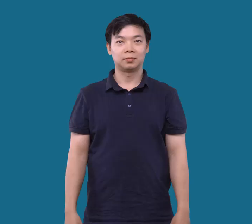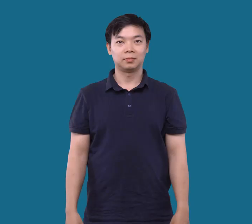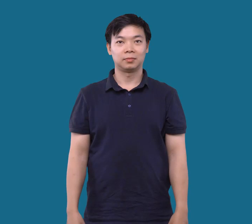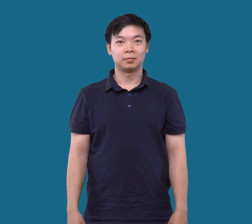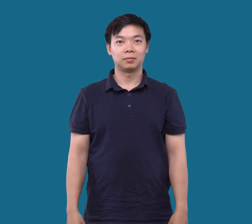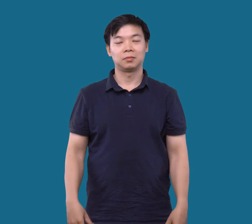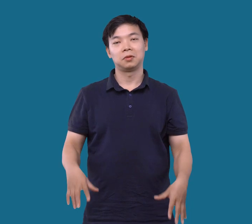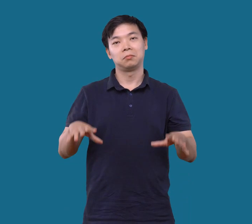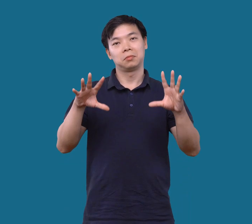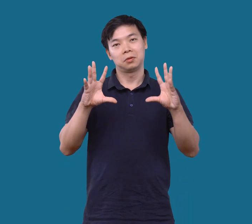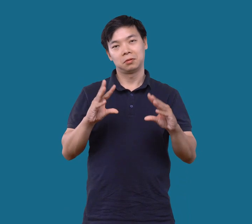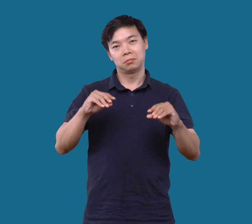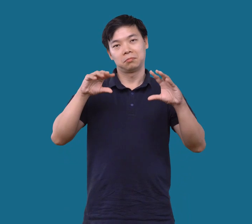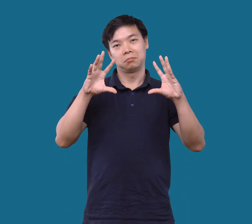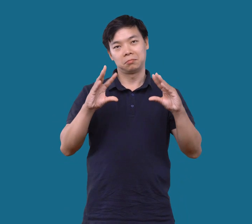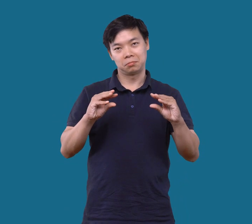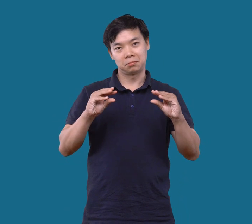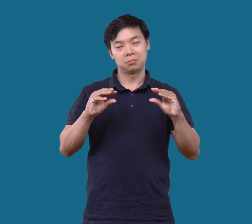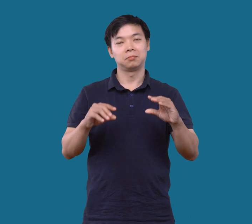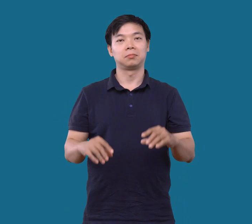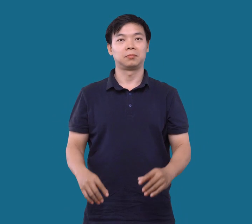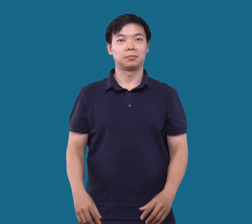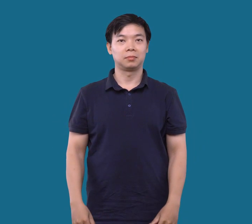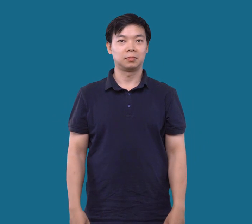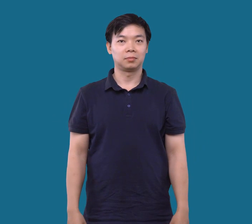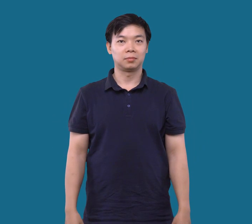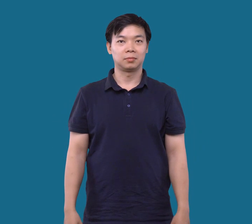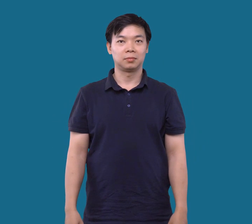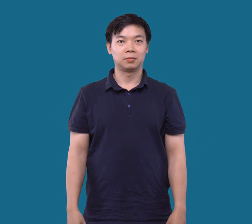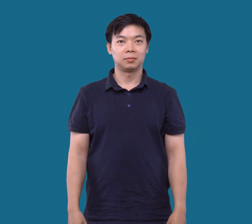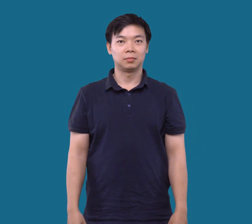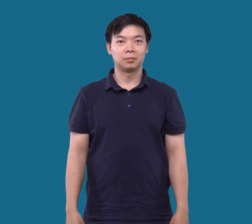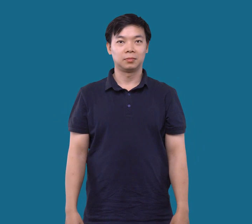mềm mại